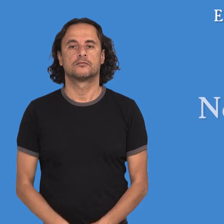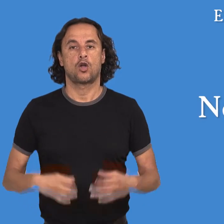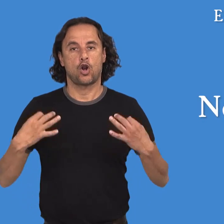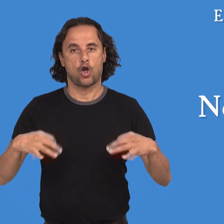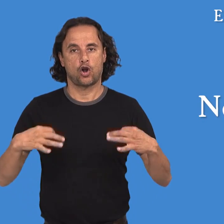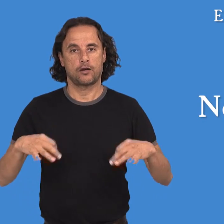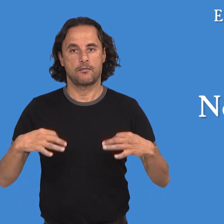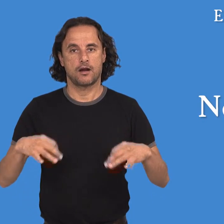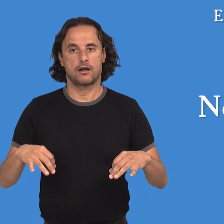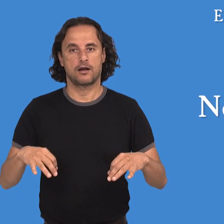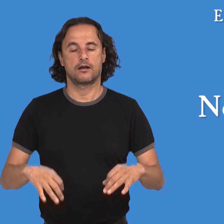normal